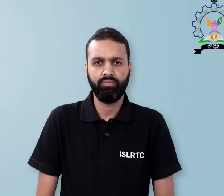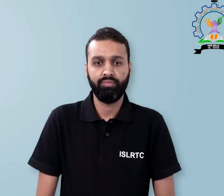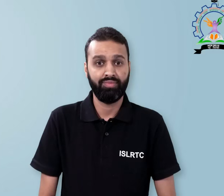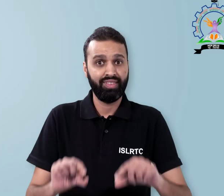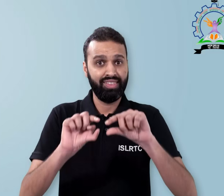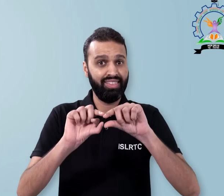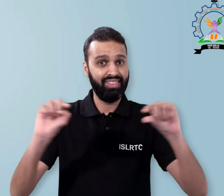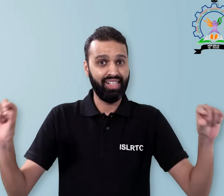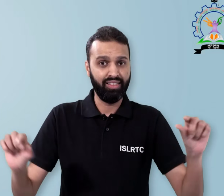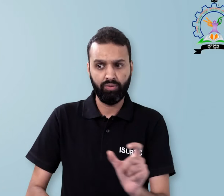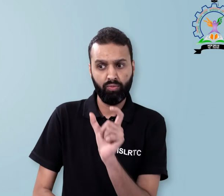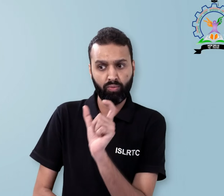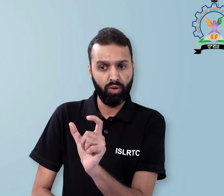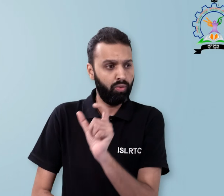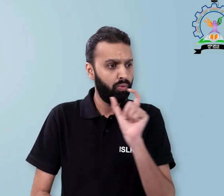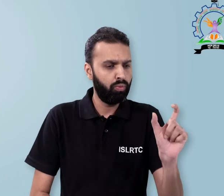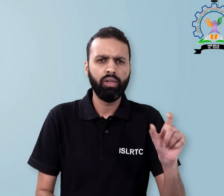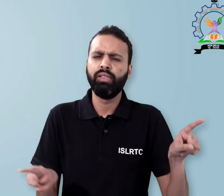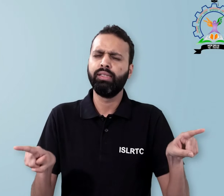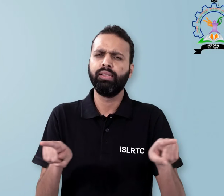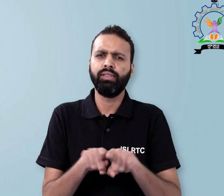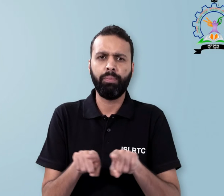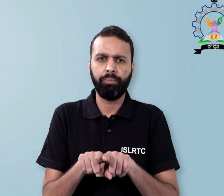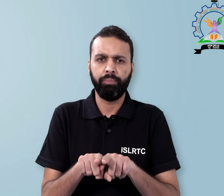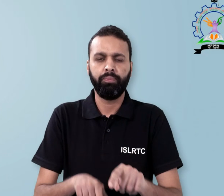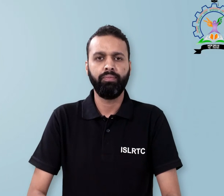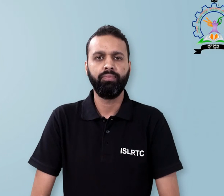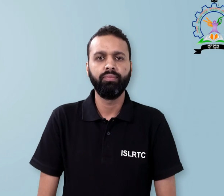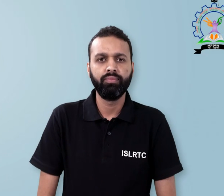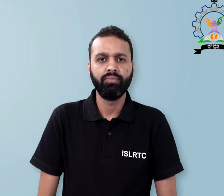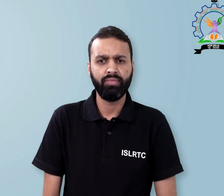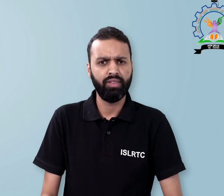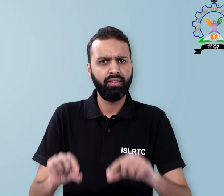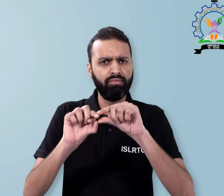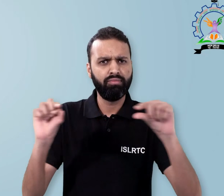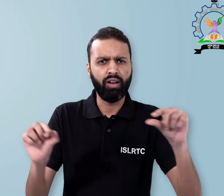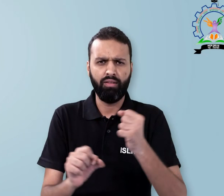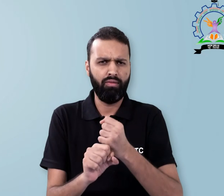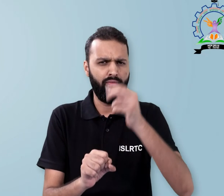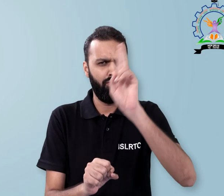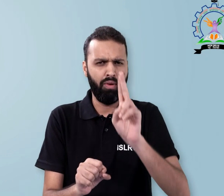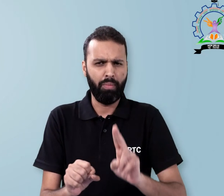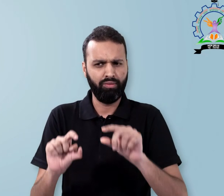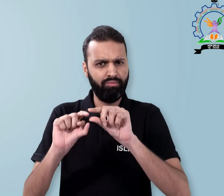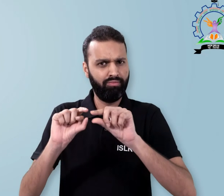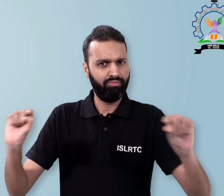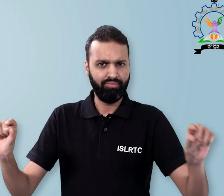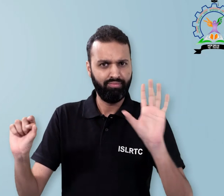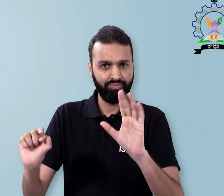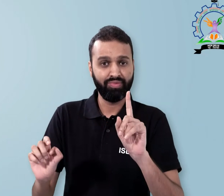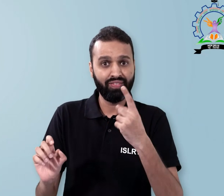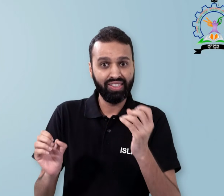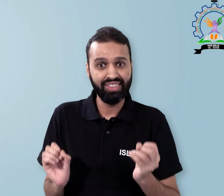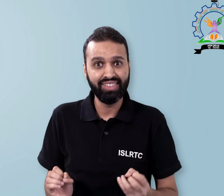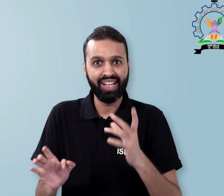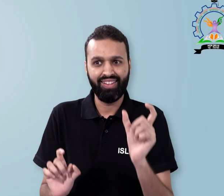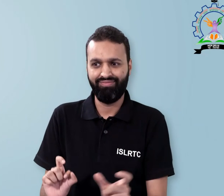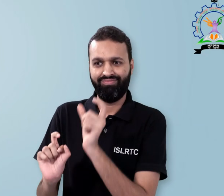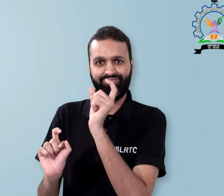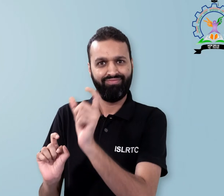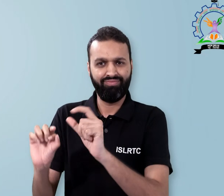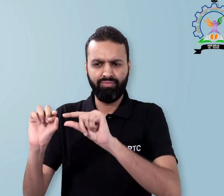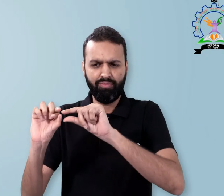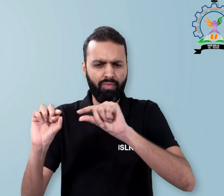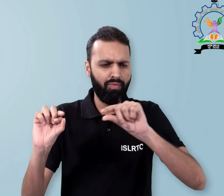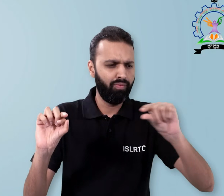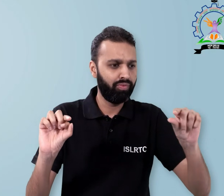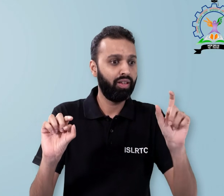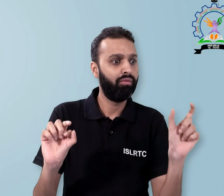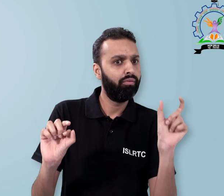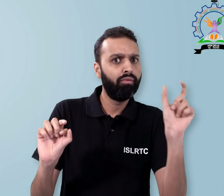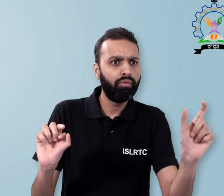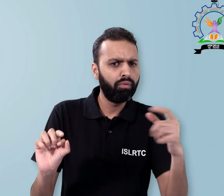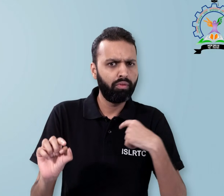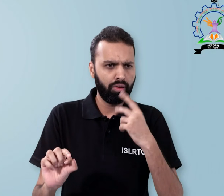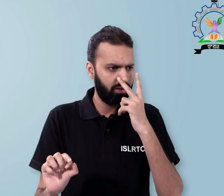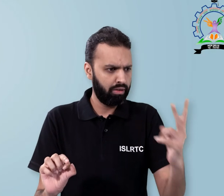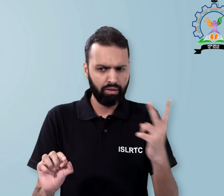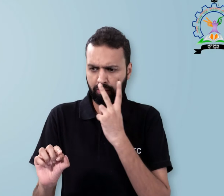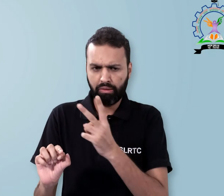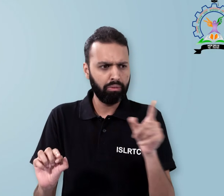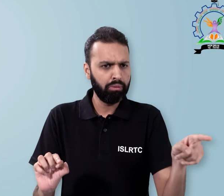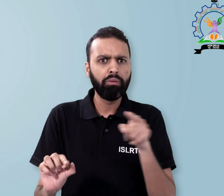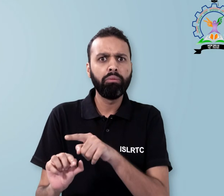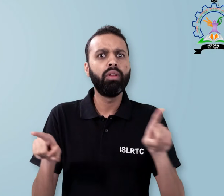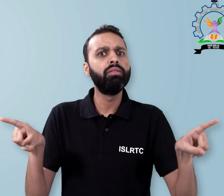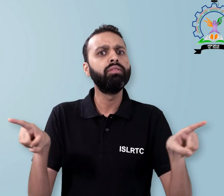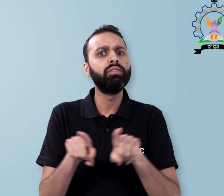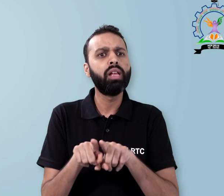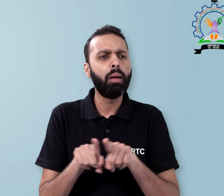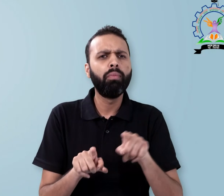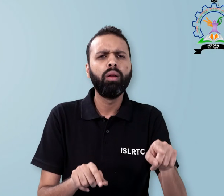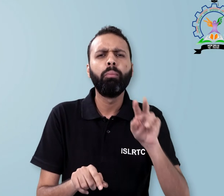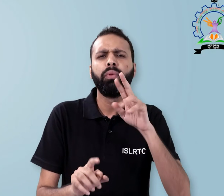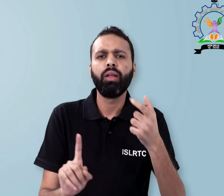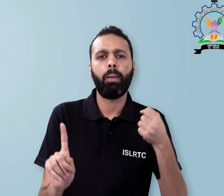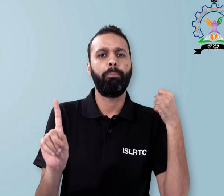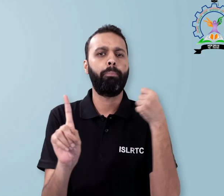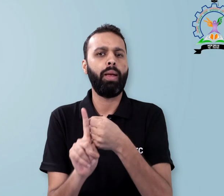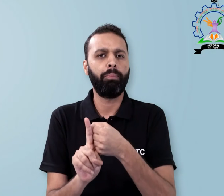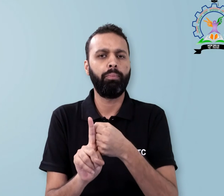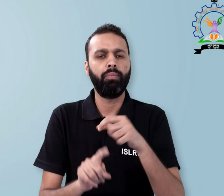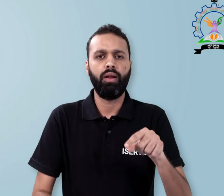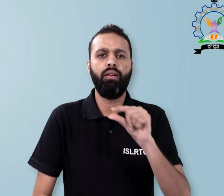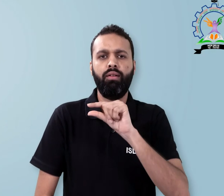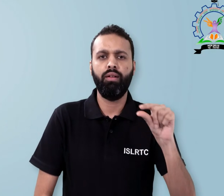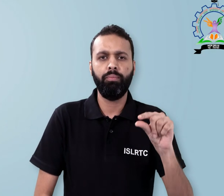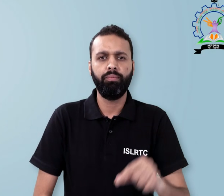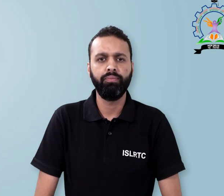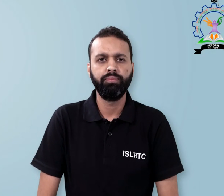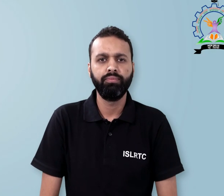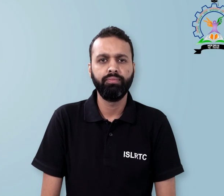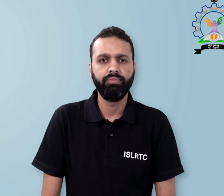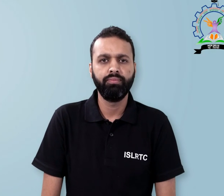Epanalepsis Repetition of the initial part of a clause or sentence at the end of that same clause or sentence. This is used for impact.